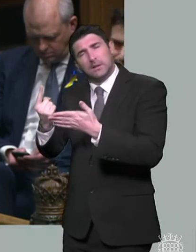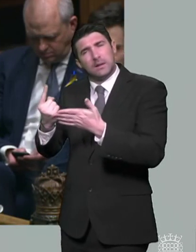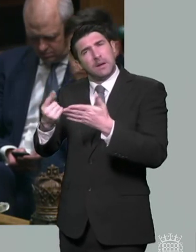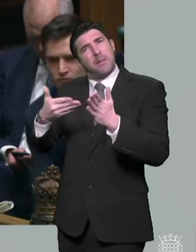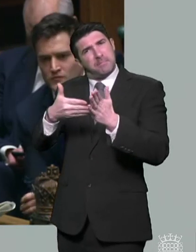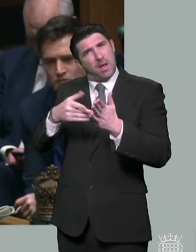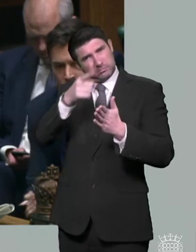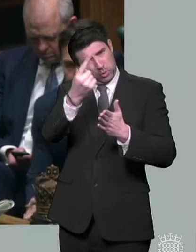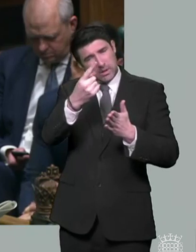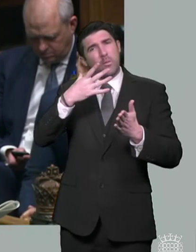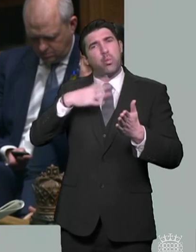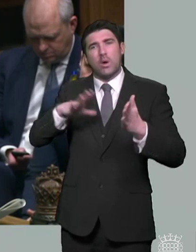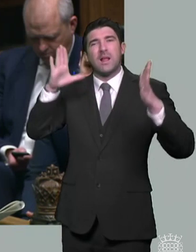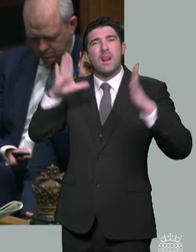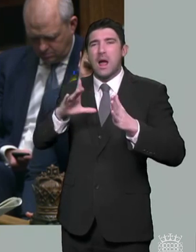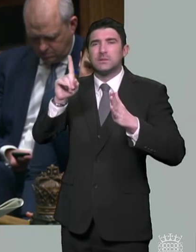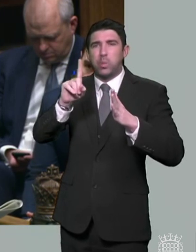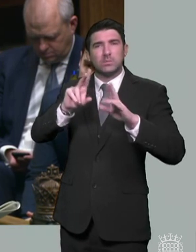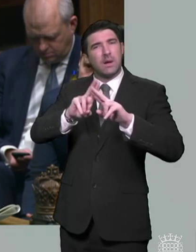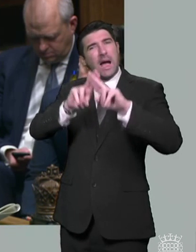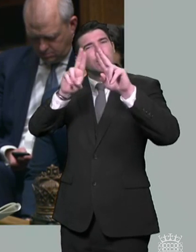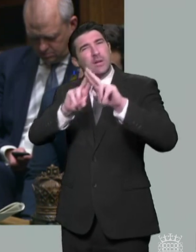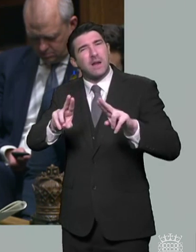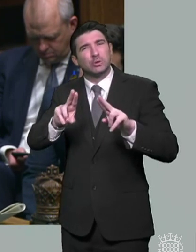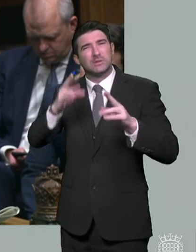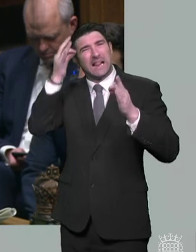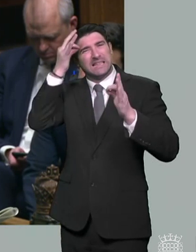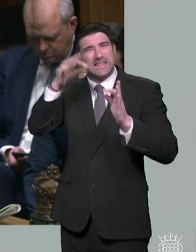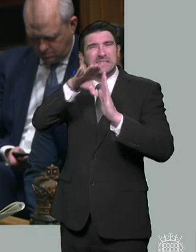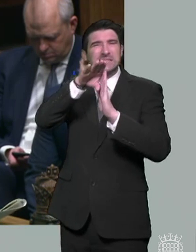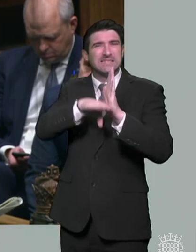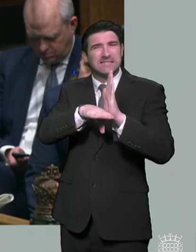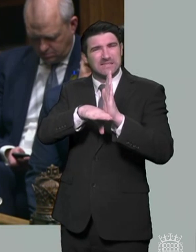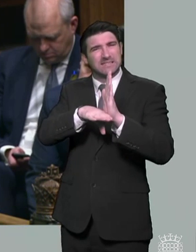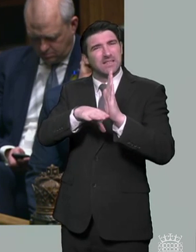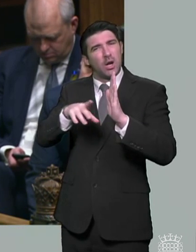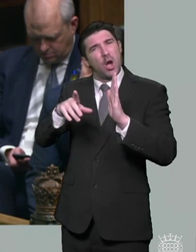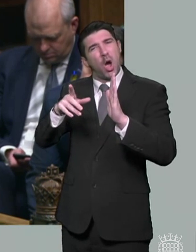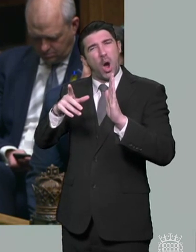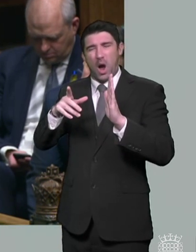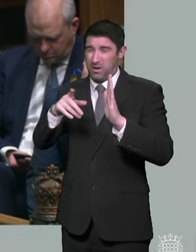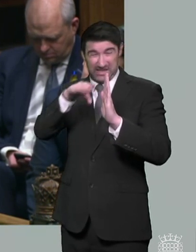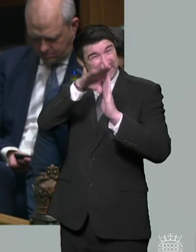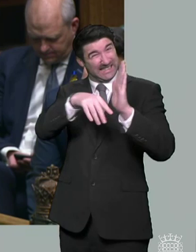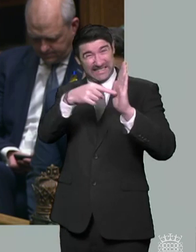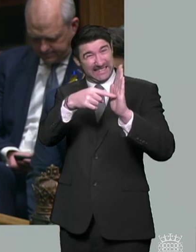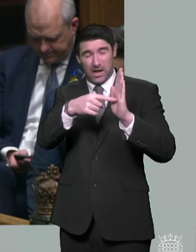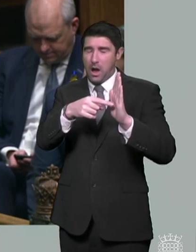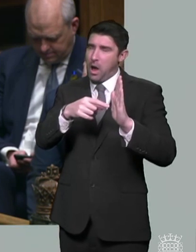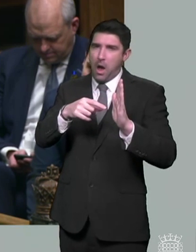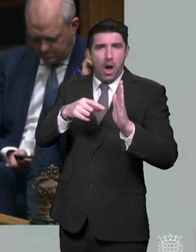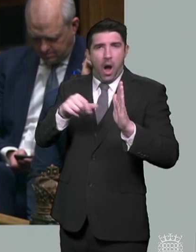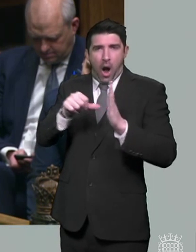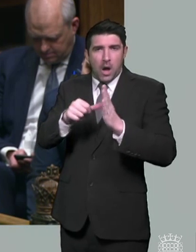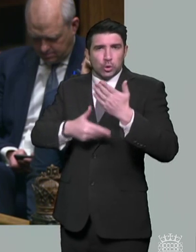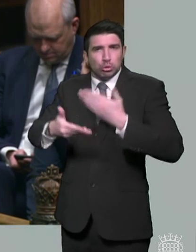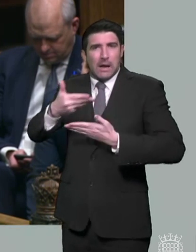David Cameron succeeded, but after he left we abandoned his proven one-in, two-out regime and added billions in red tape costs instead.